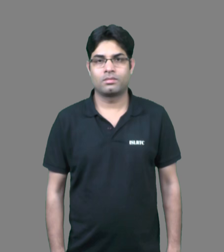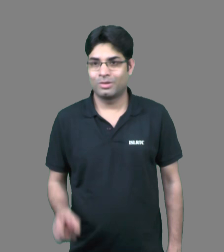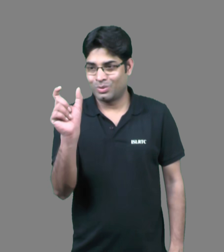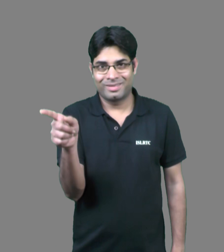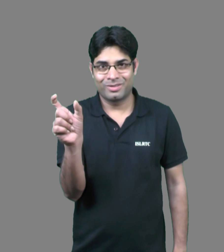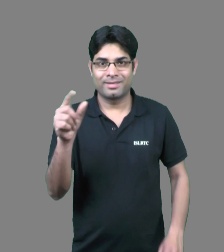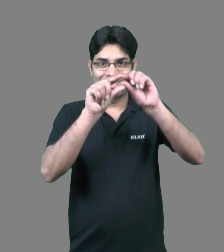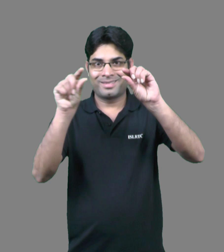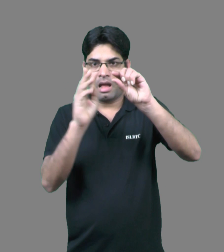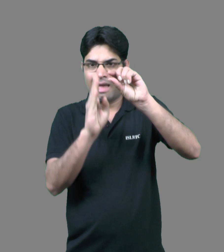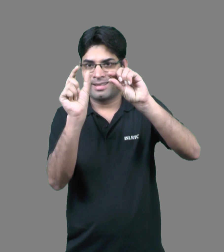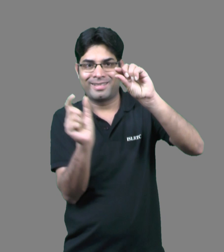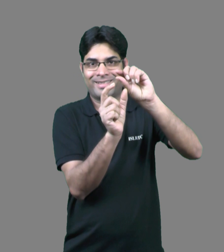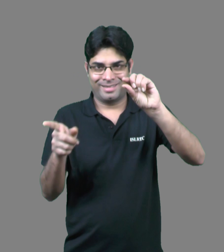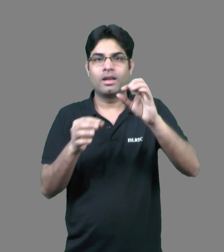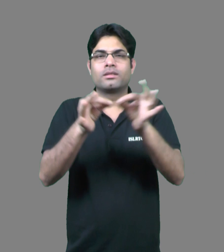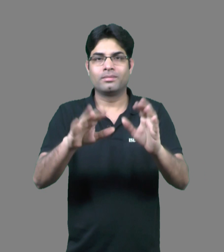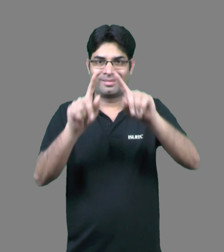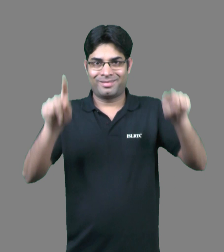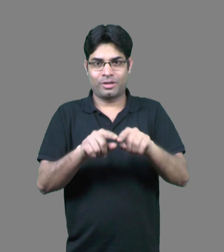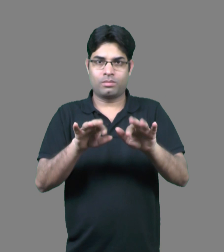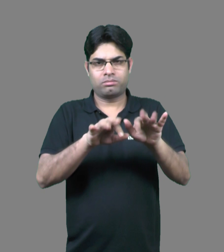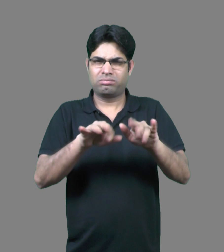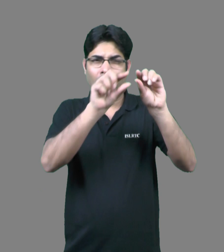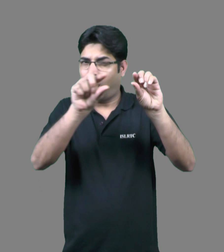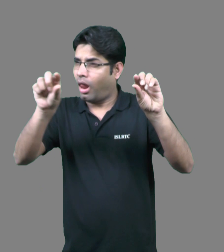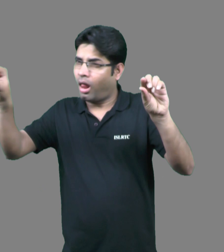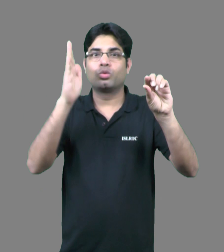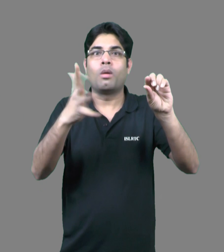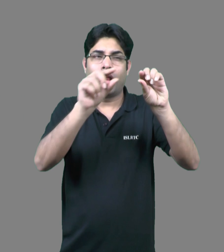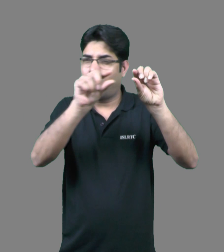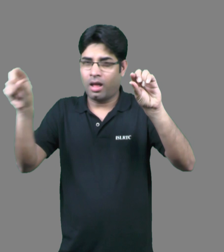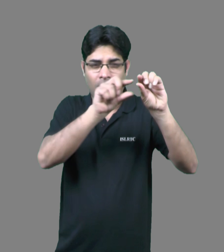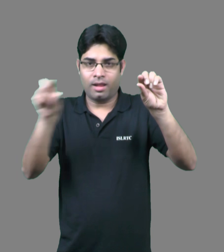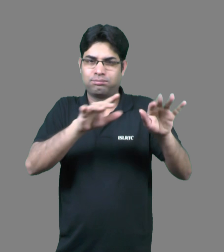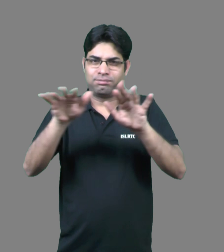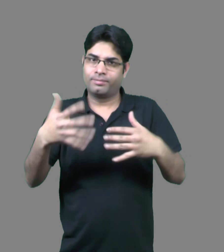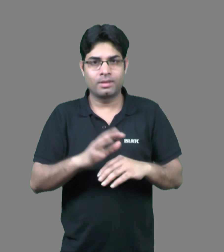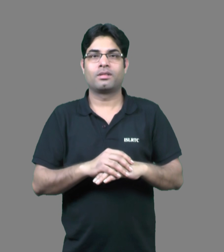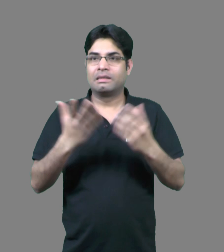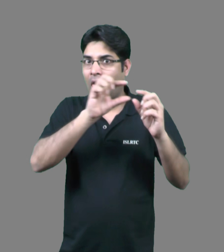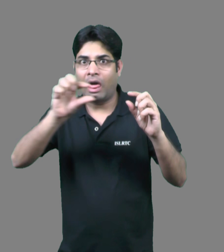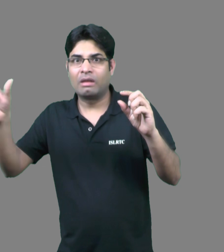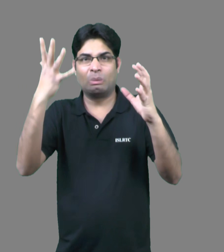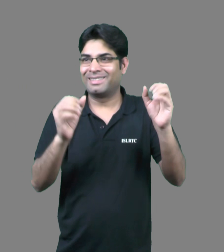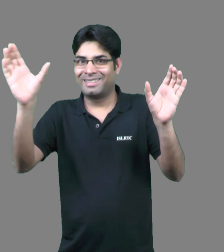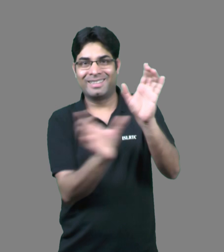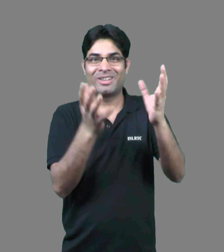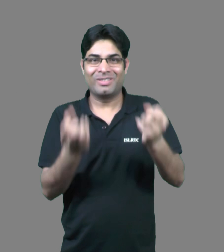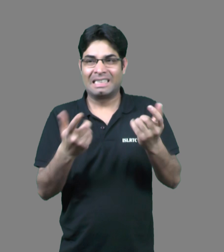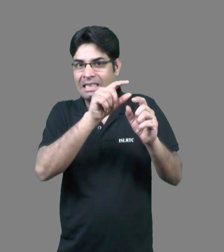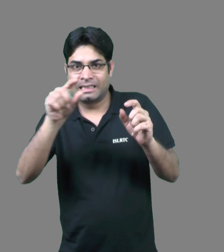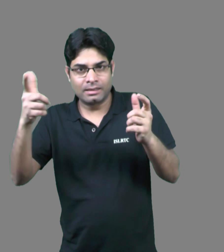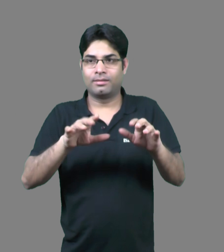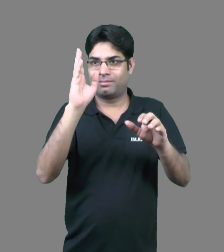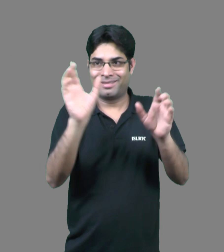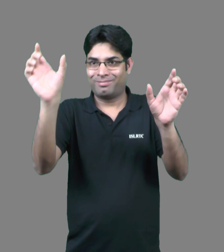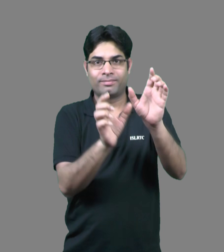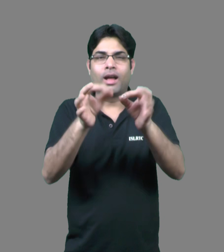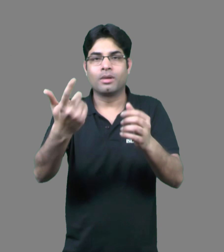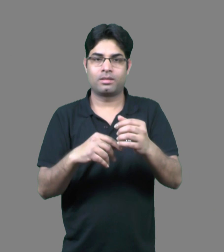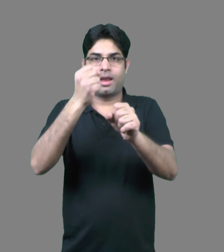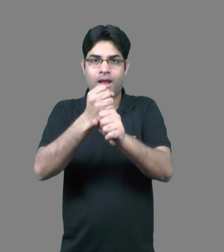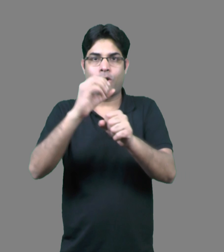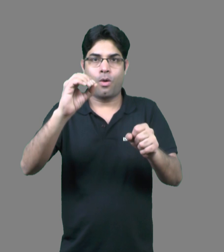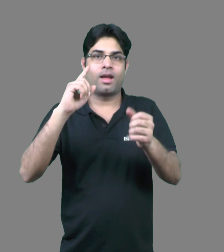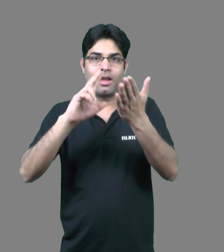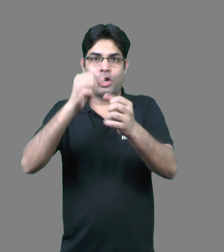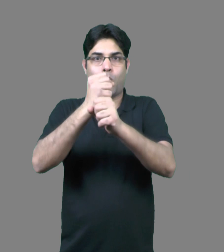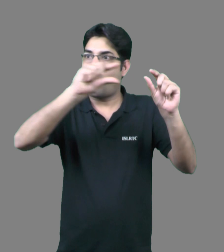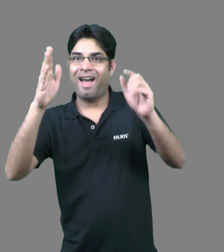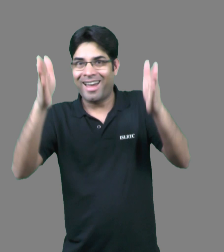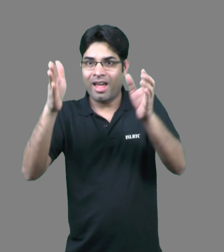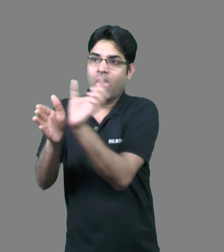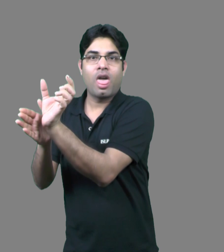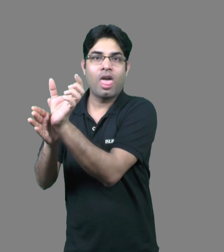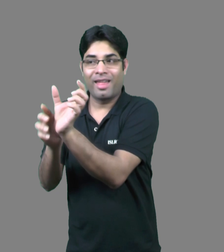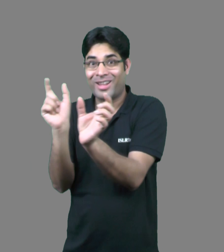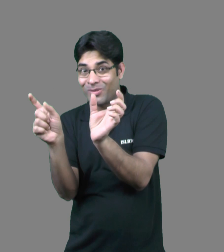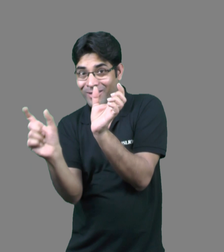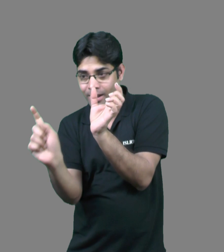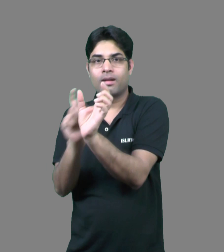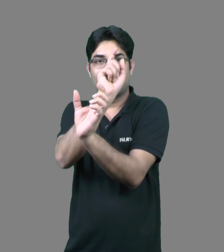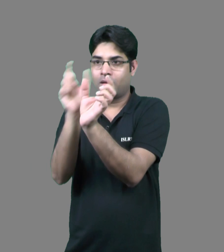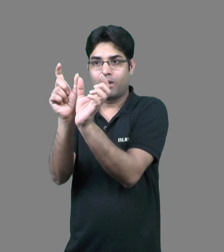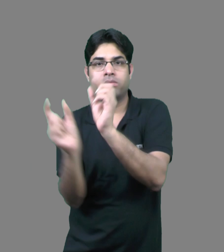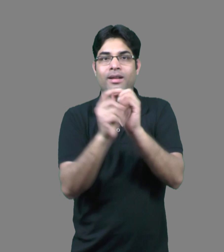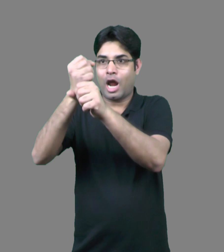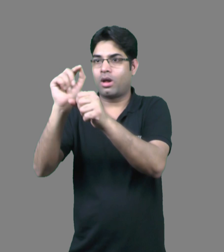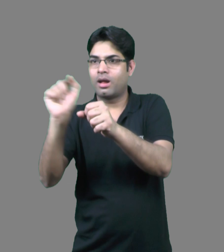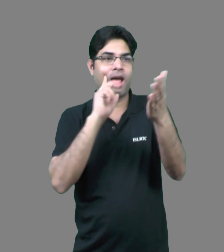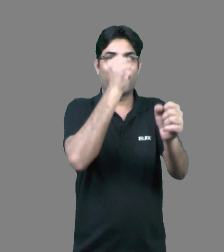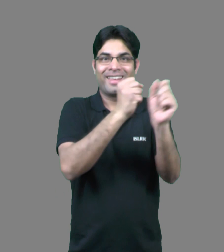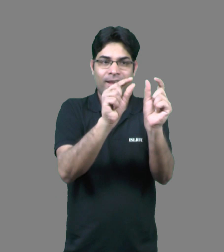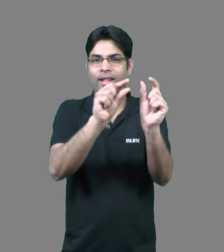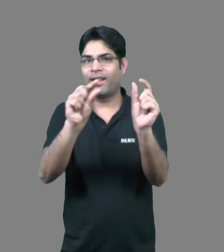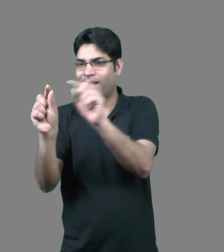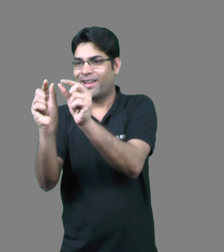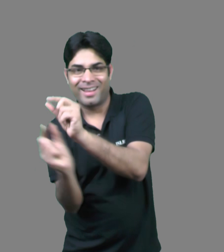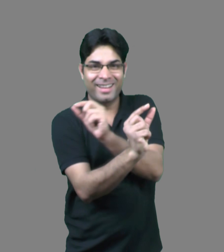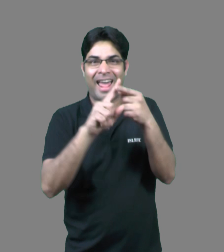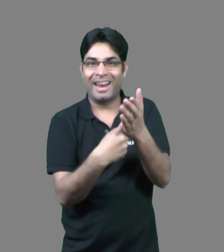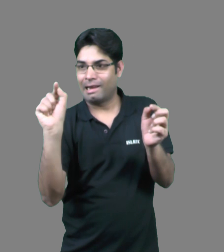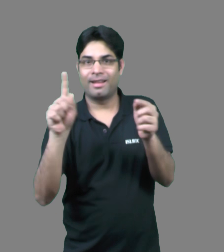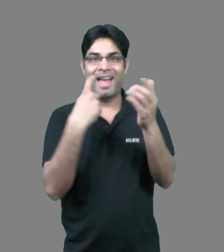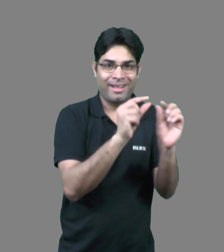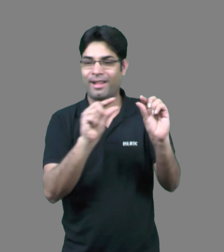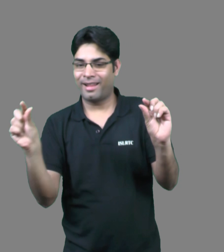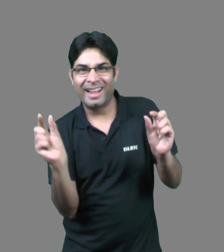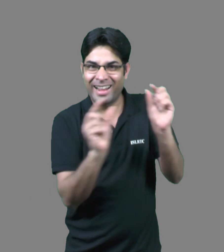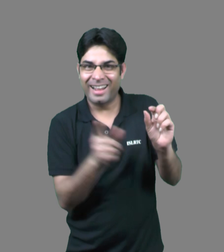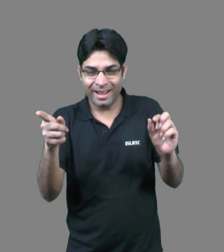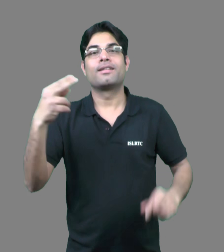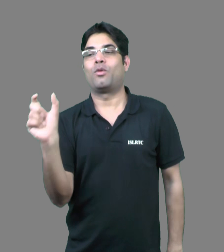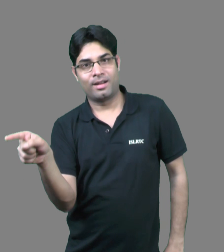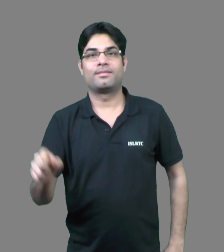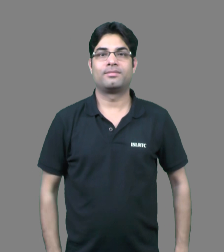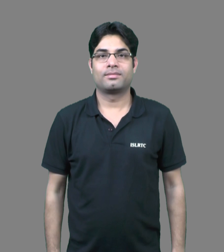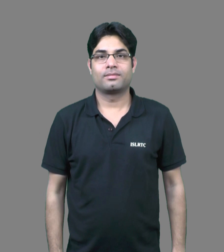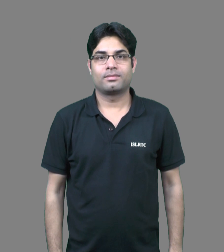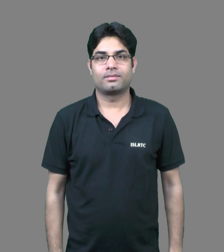Hyphenation